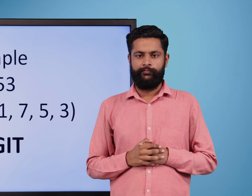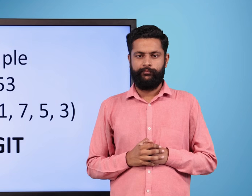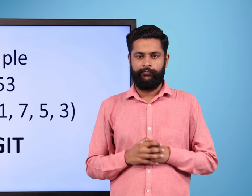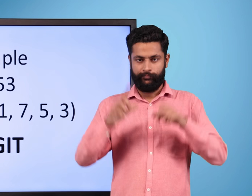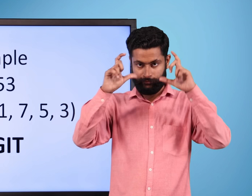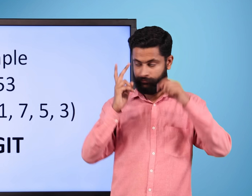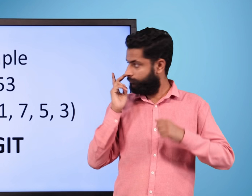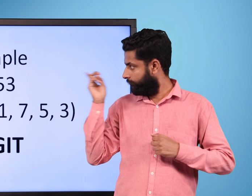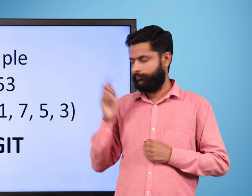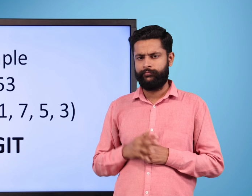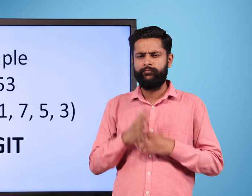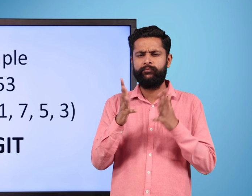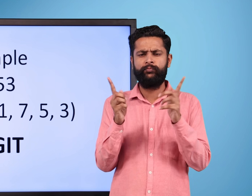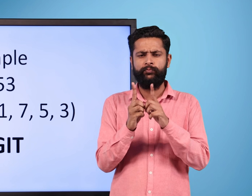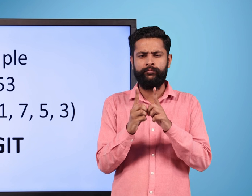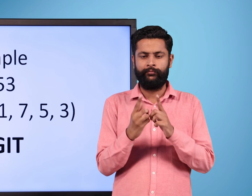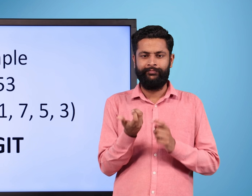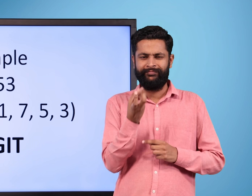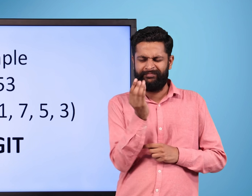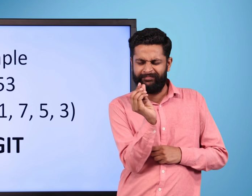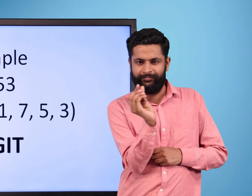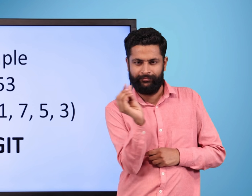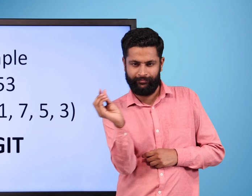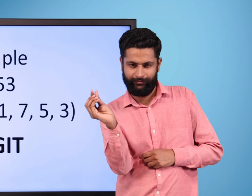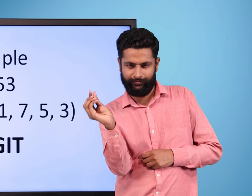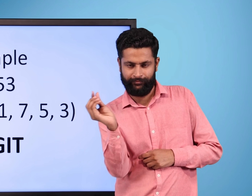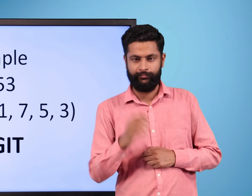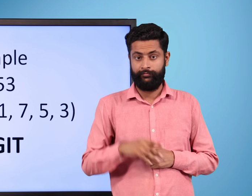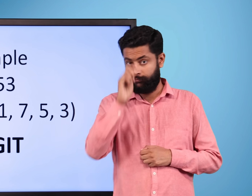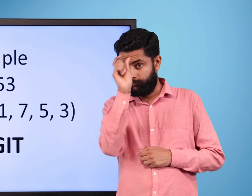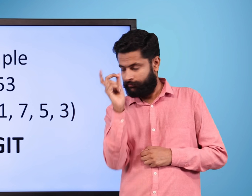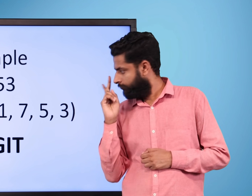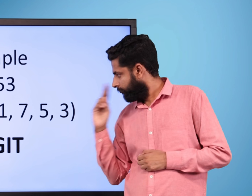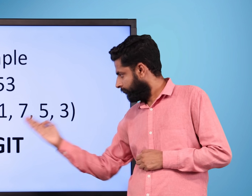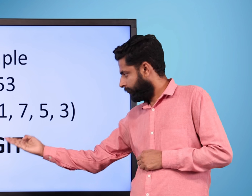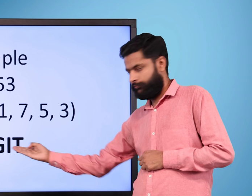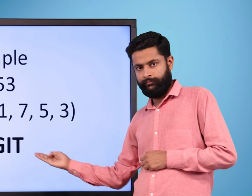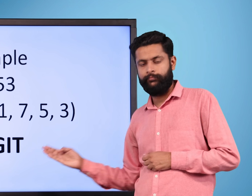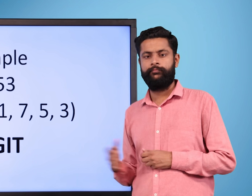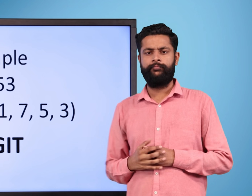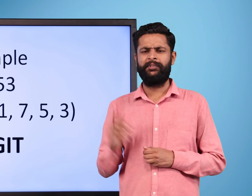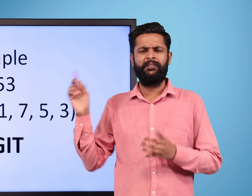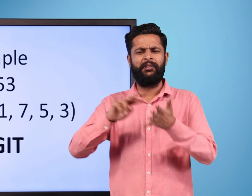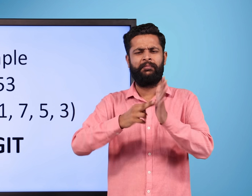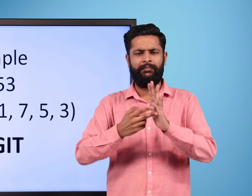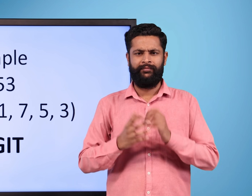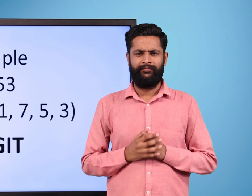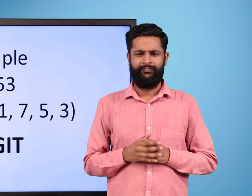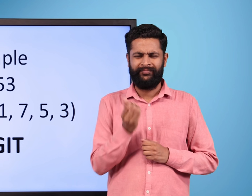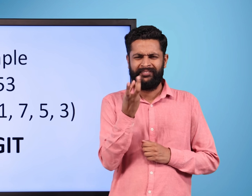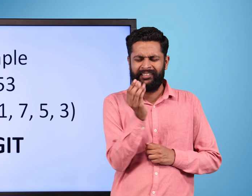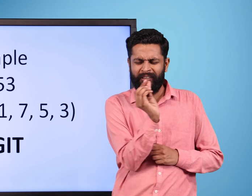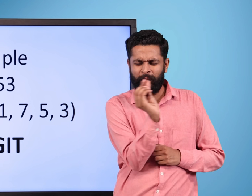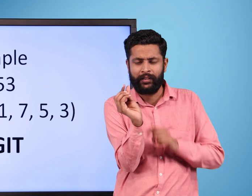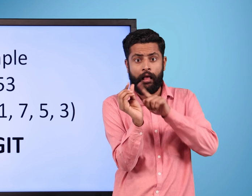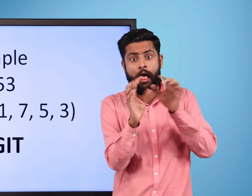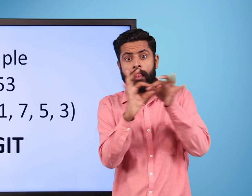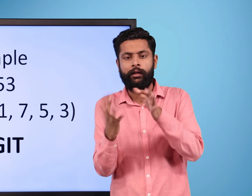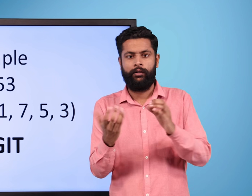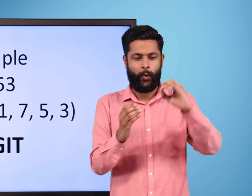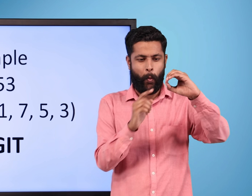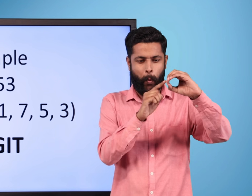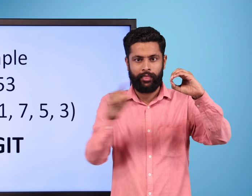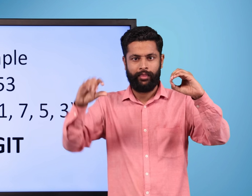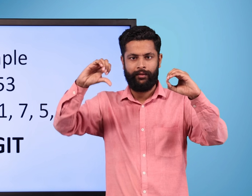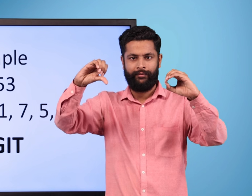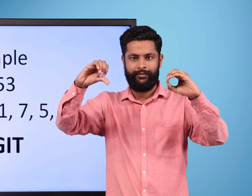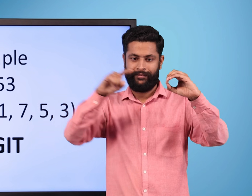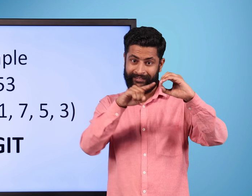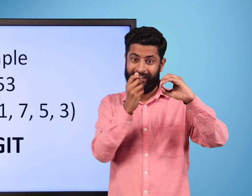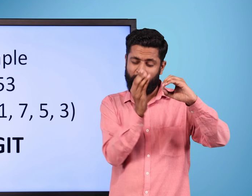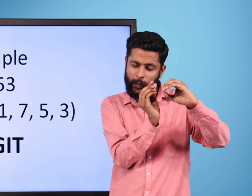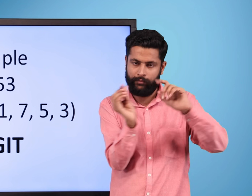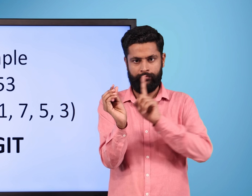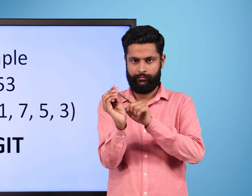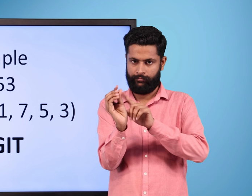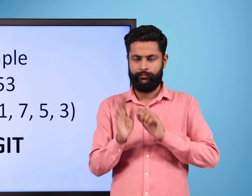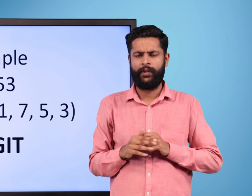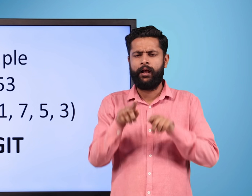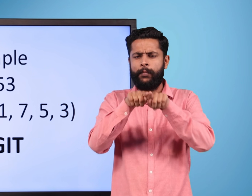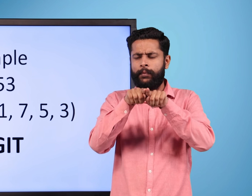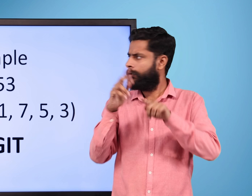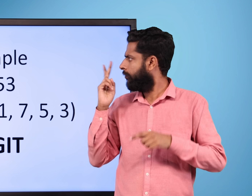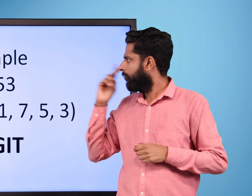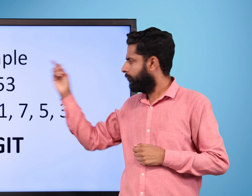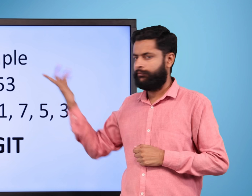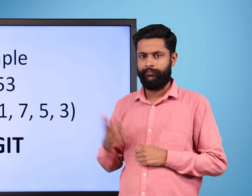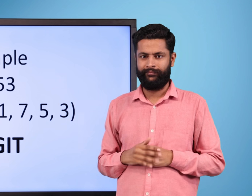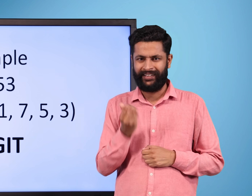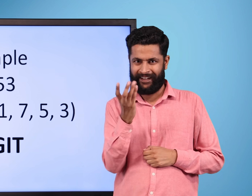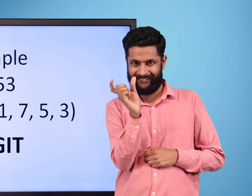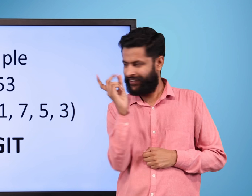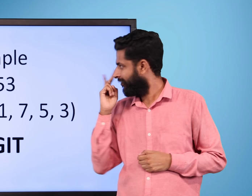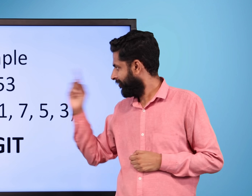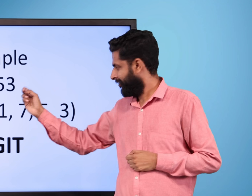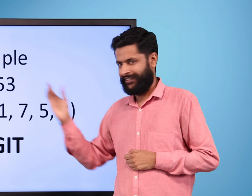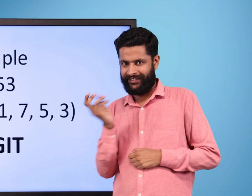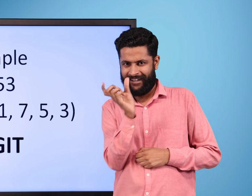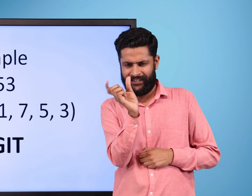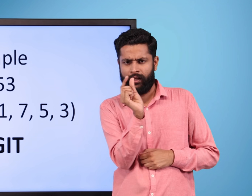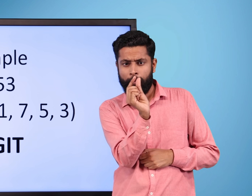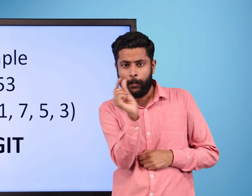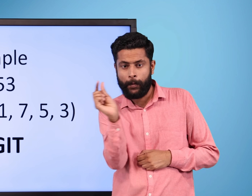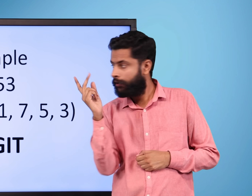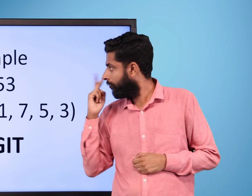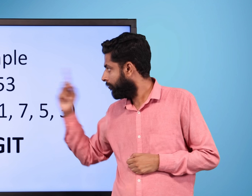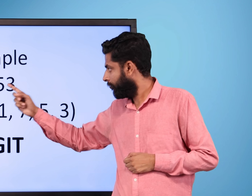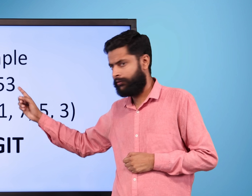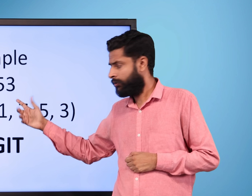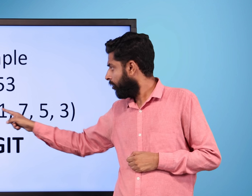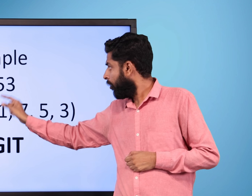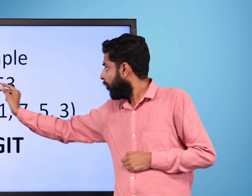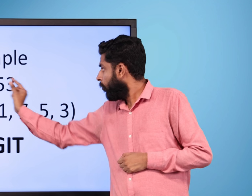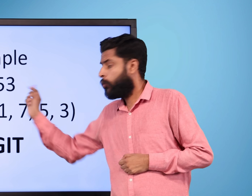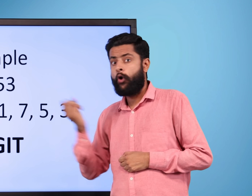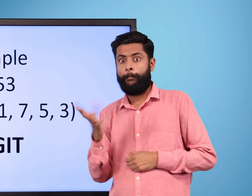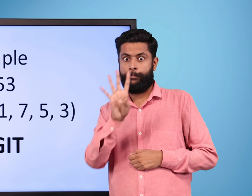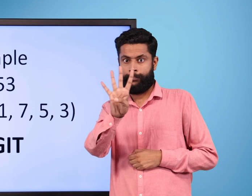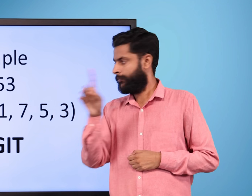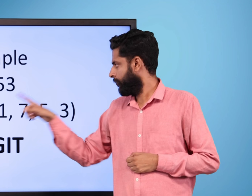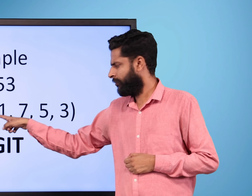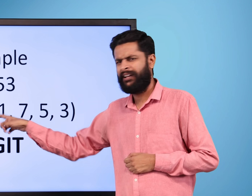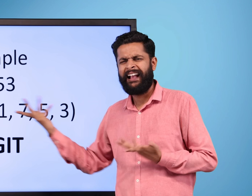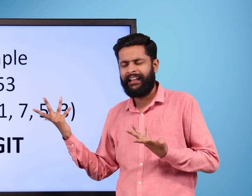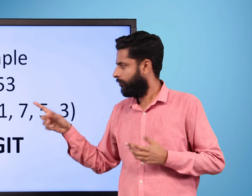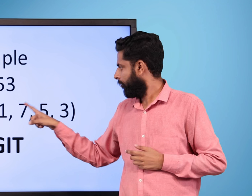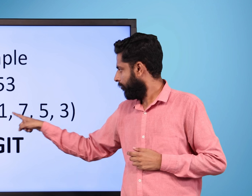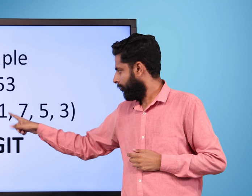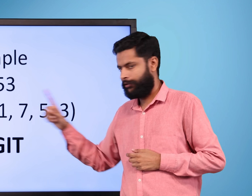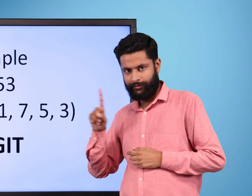Digit This sign means digit. A digit is a number from 0 to 9. For example, the number 1,753 contains 4 digits.